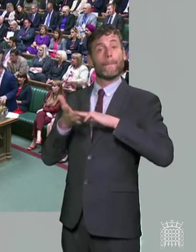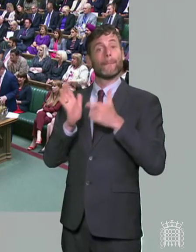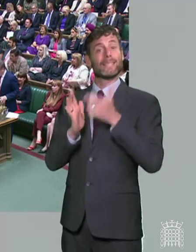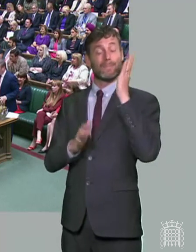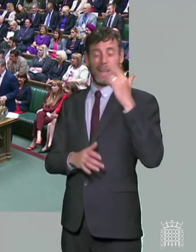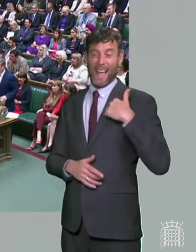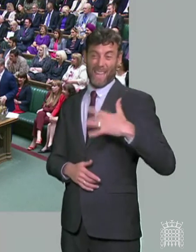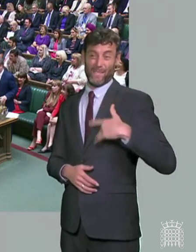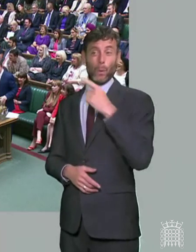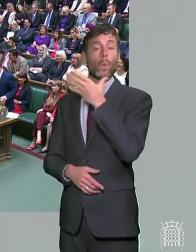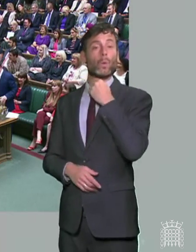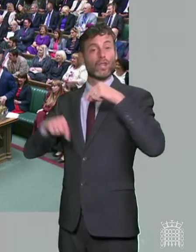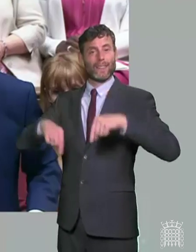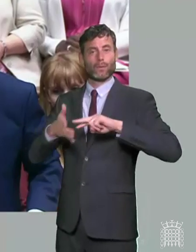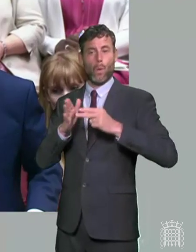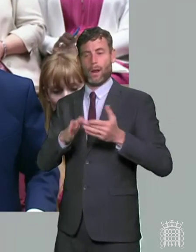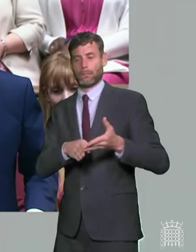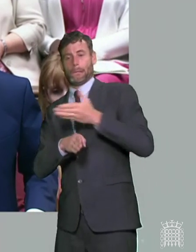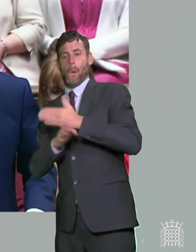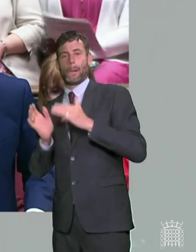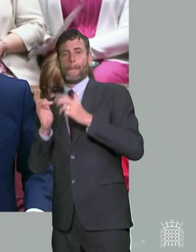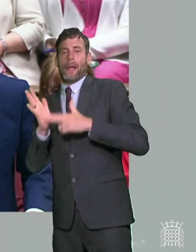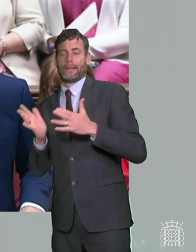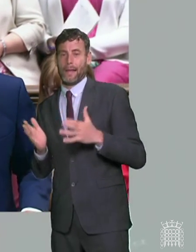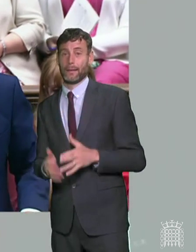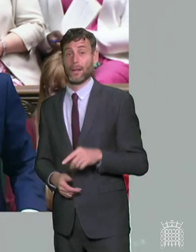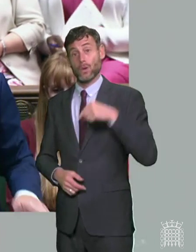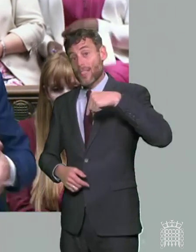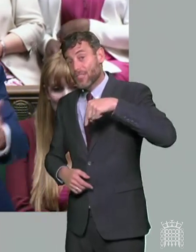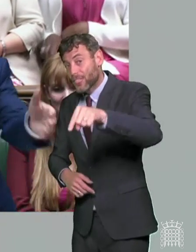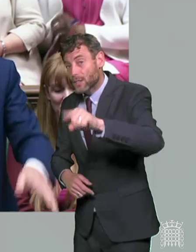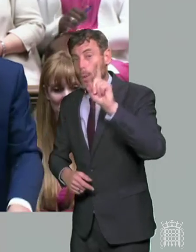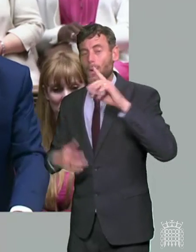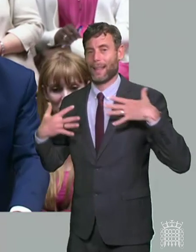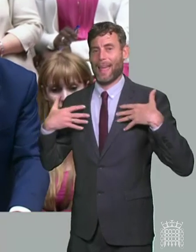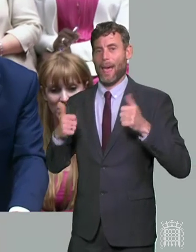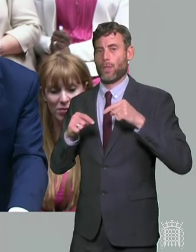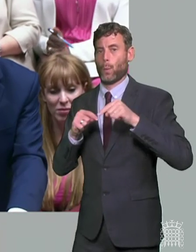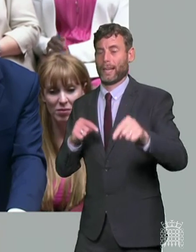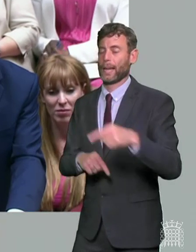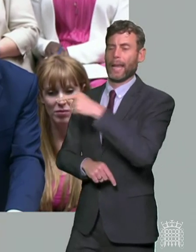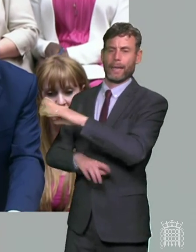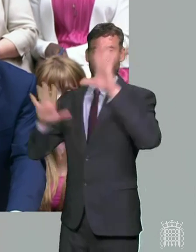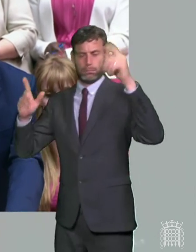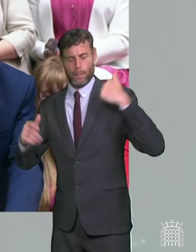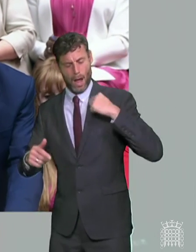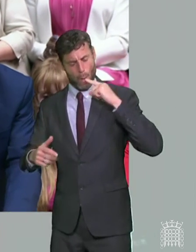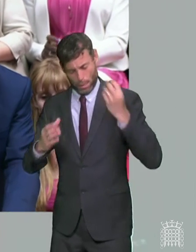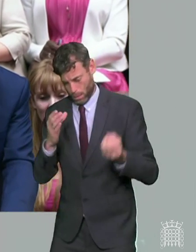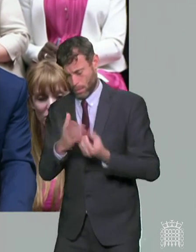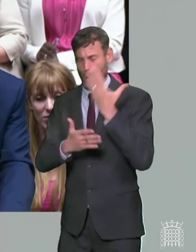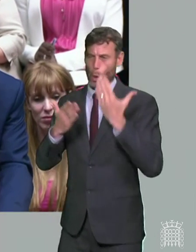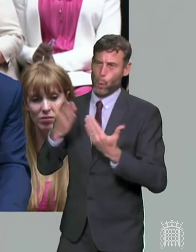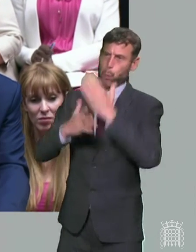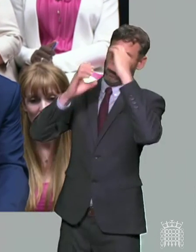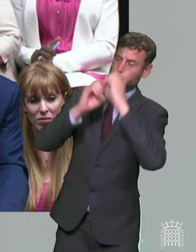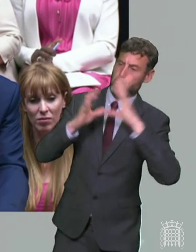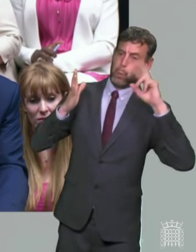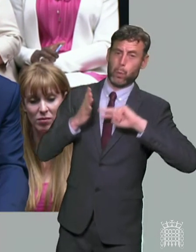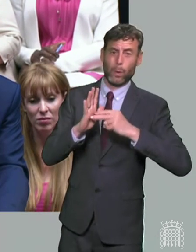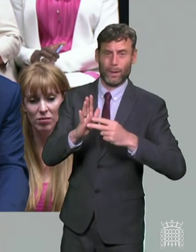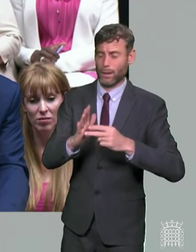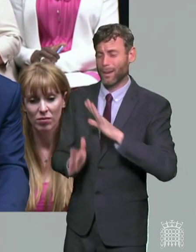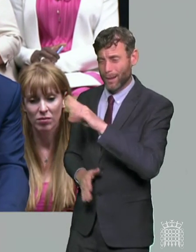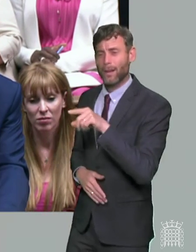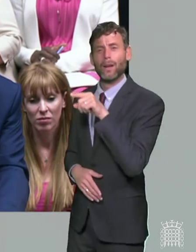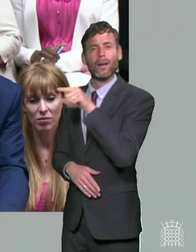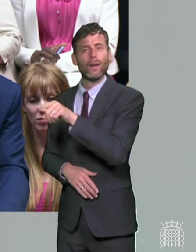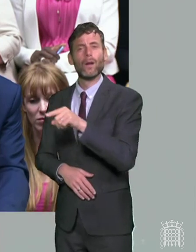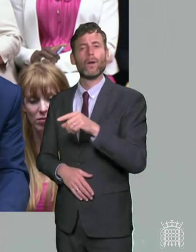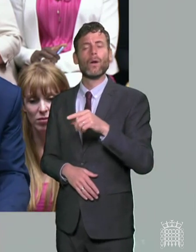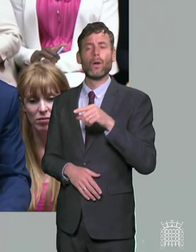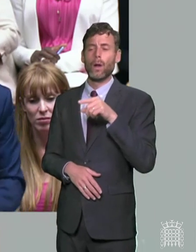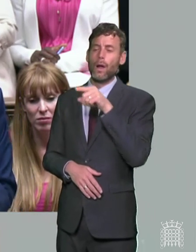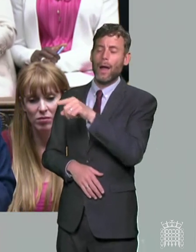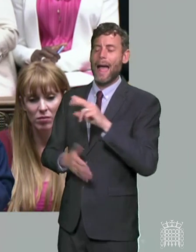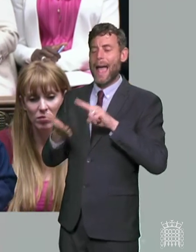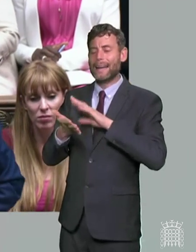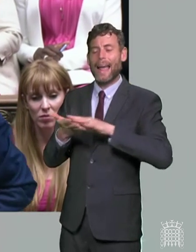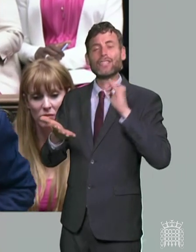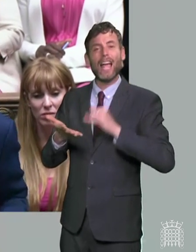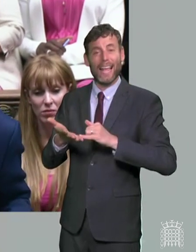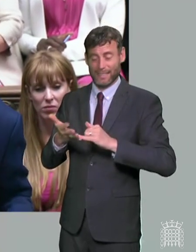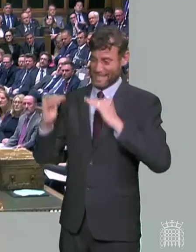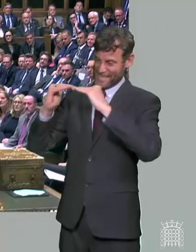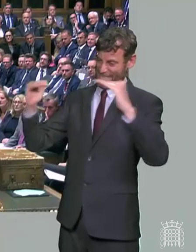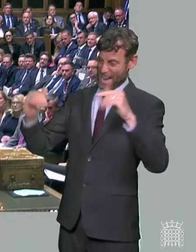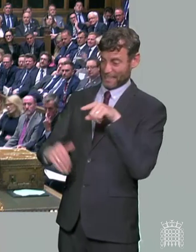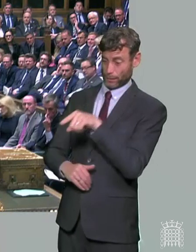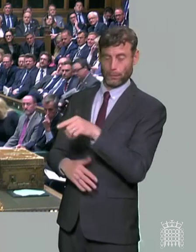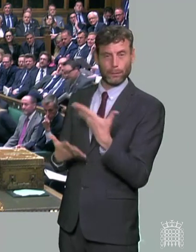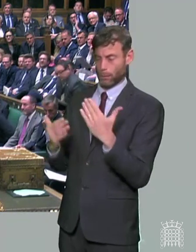It is health week and the Prime Minister is telling Conservative Members that he is going to turn over a new leaf, so why does he not start by scrapping his plans to green- light “wanting and inadequate” NHS standards?